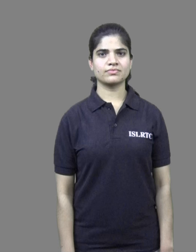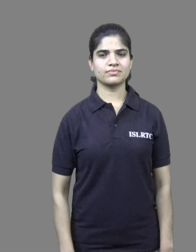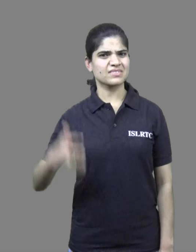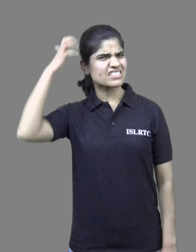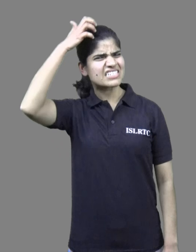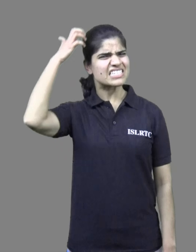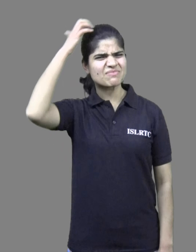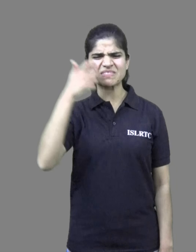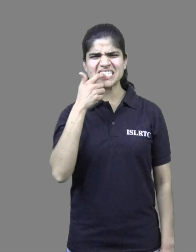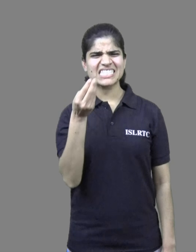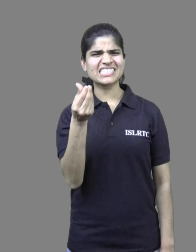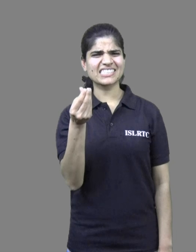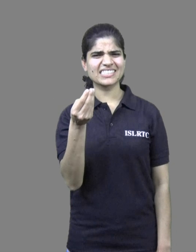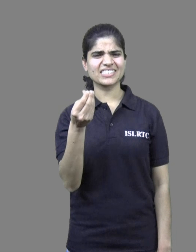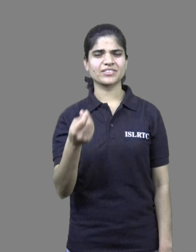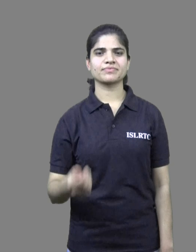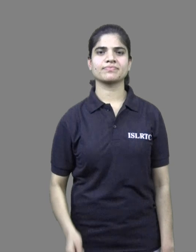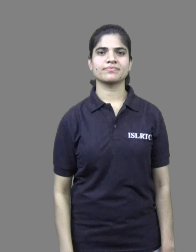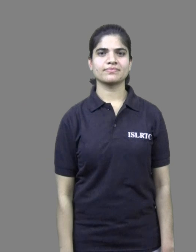Dandruff